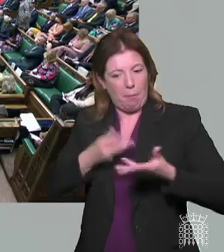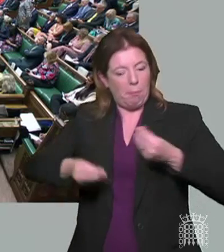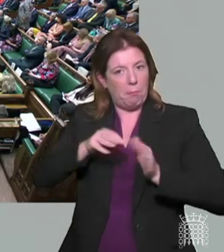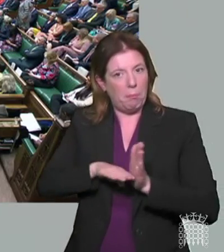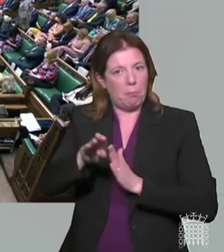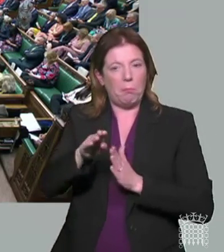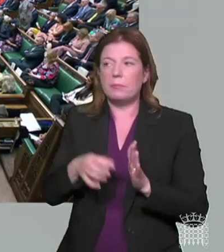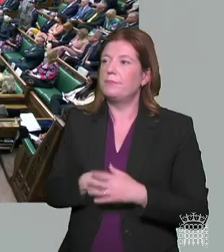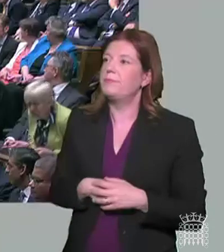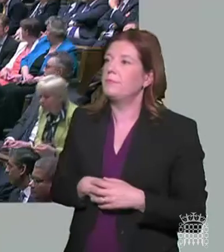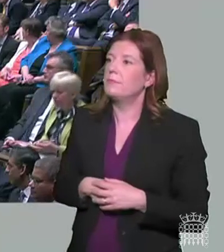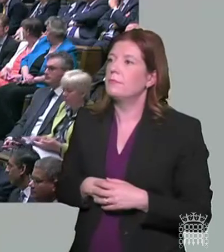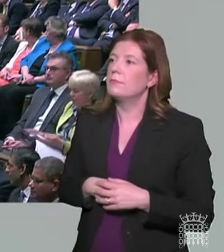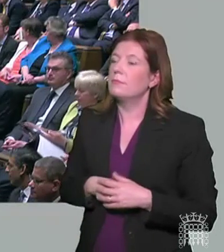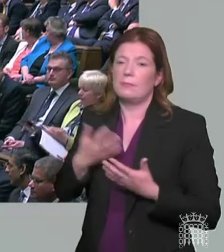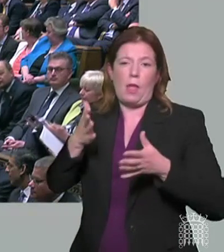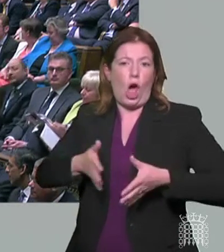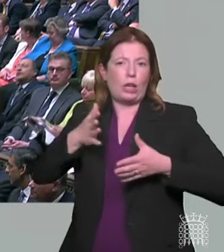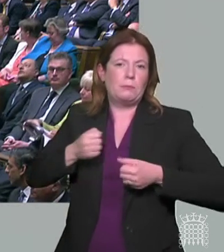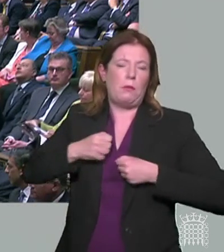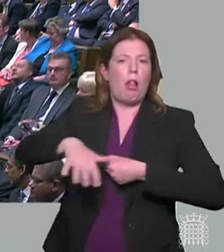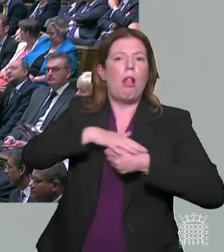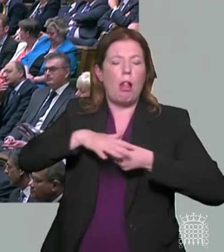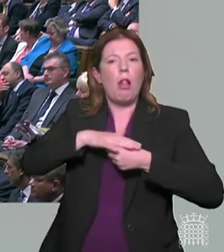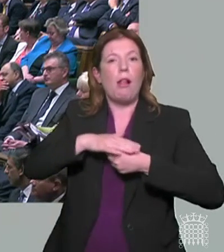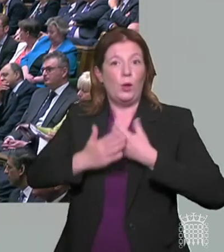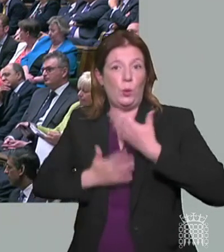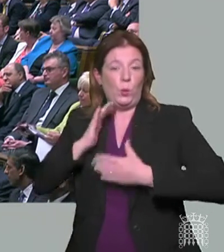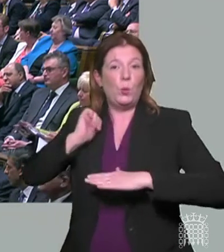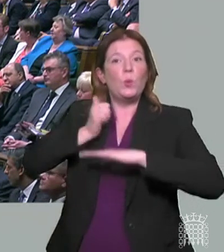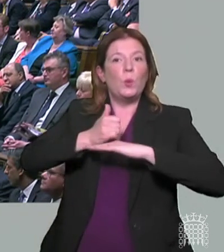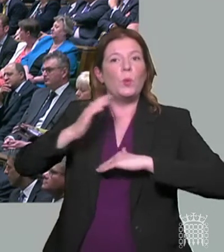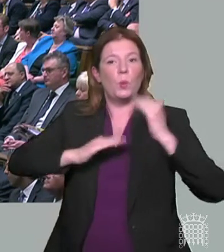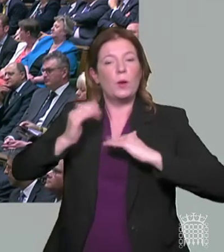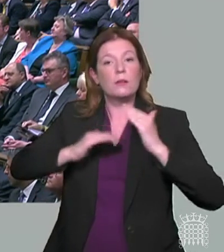Airedale General Hospital recently submitted its bid to be one of the Government’s new hospitals.